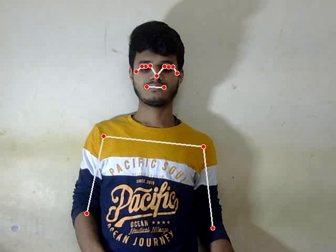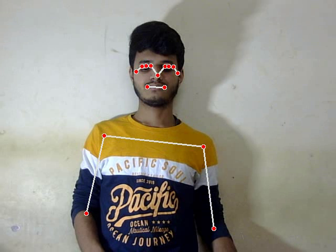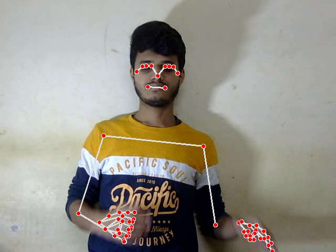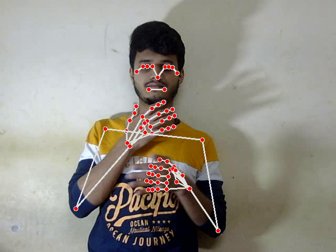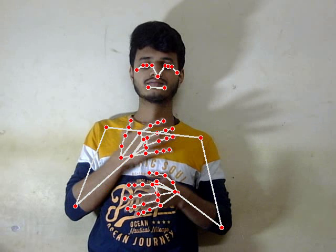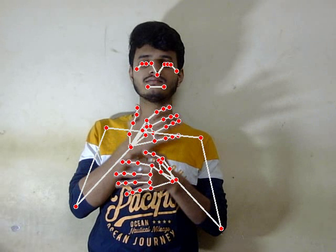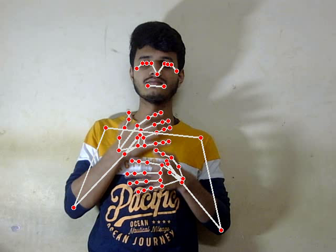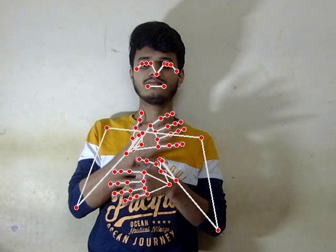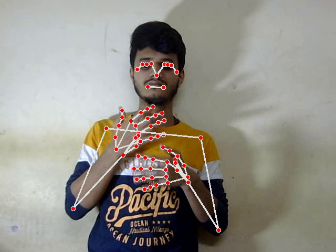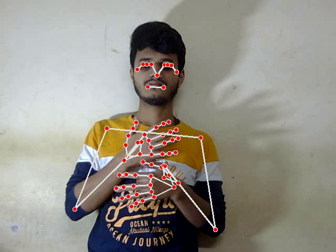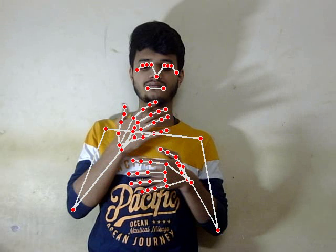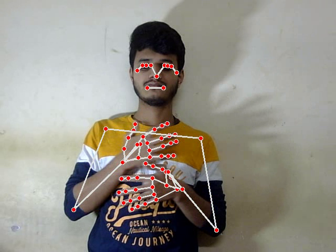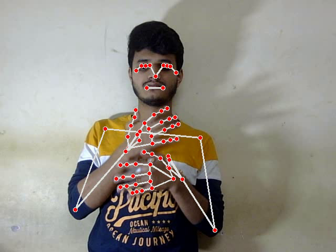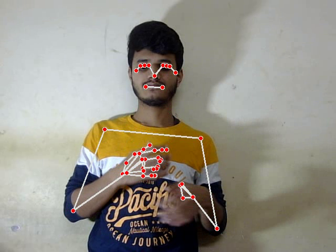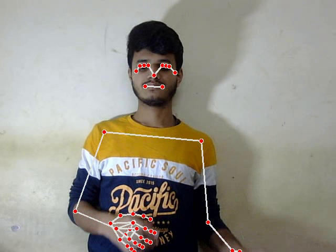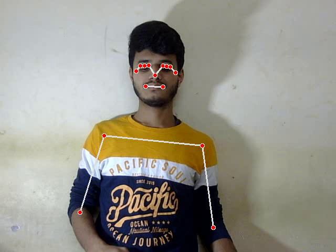happy